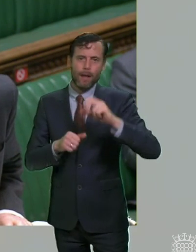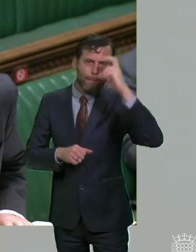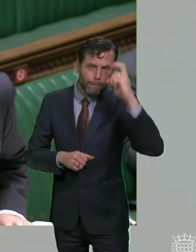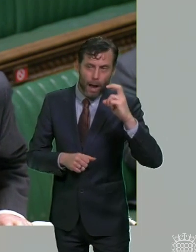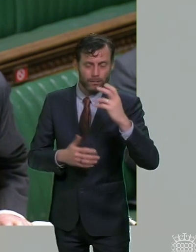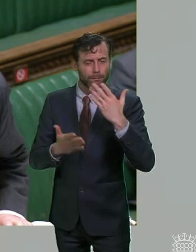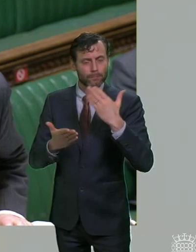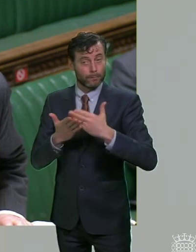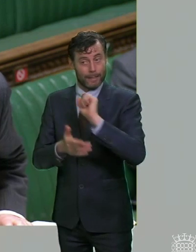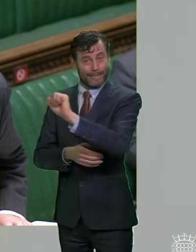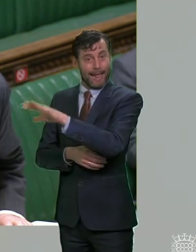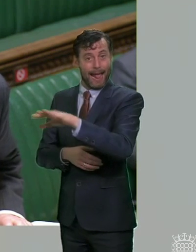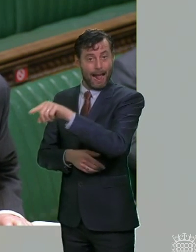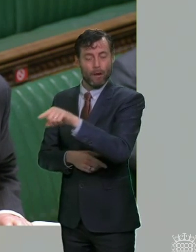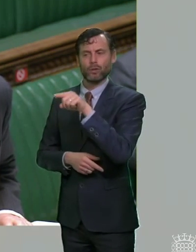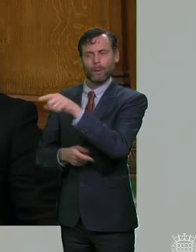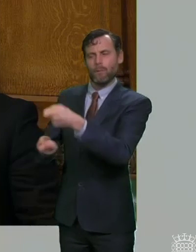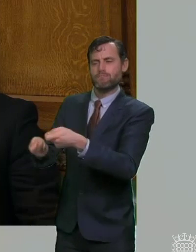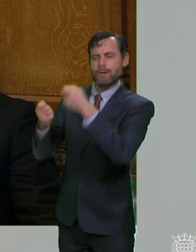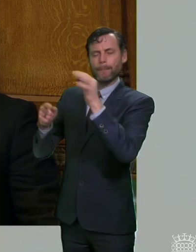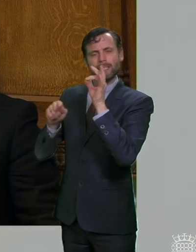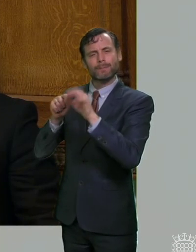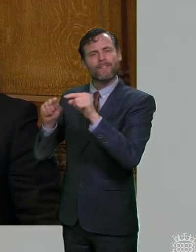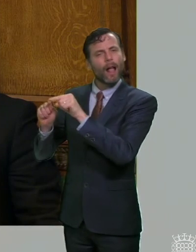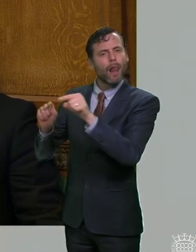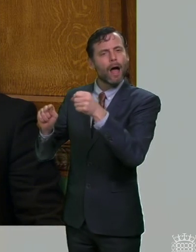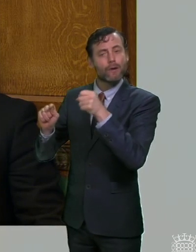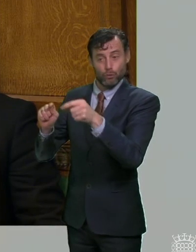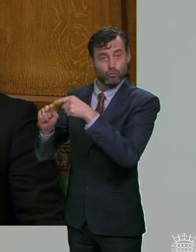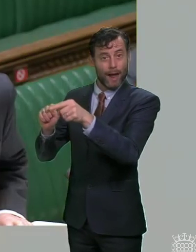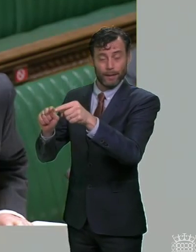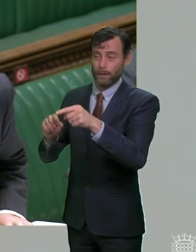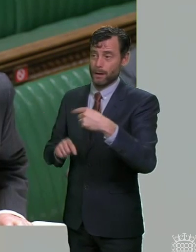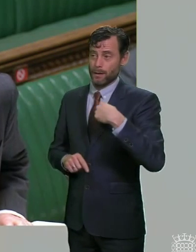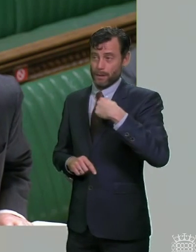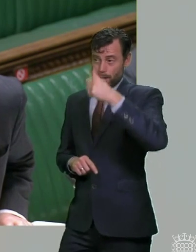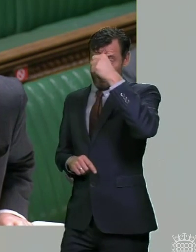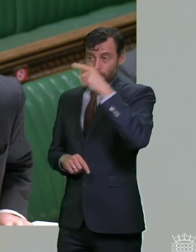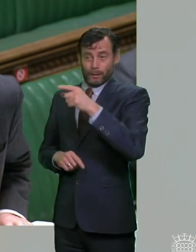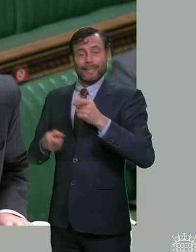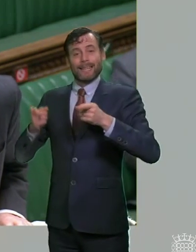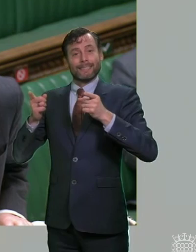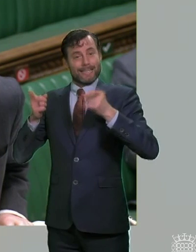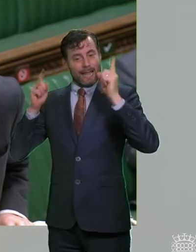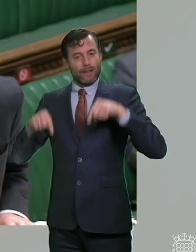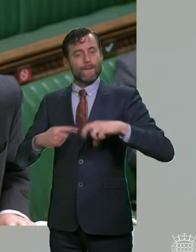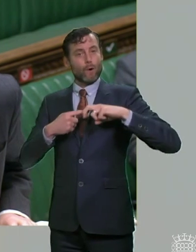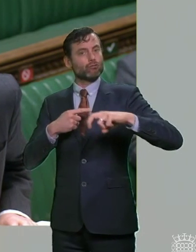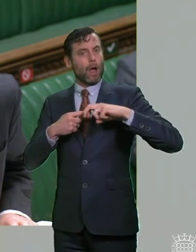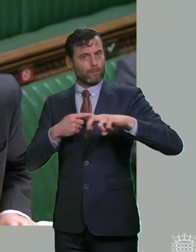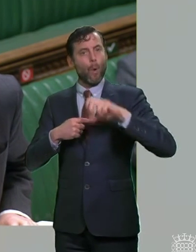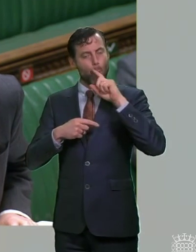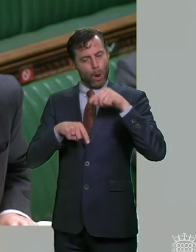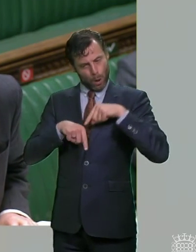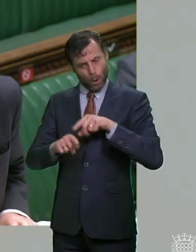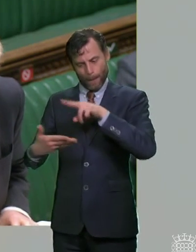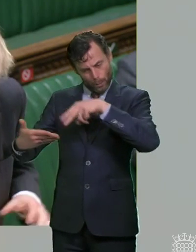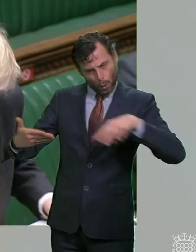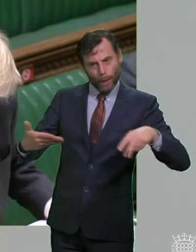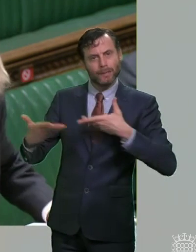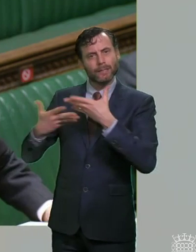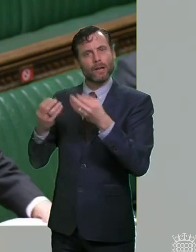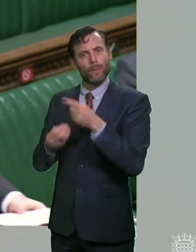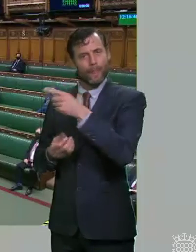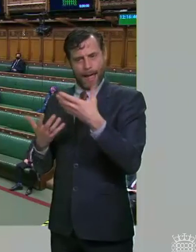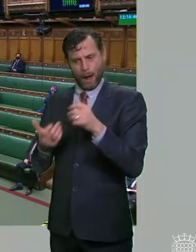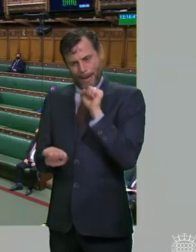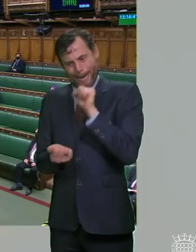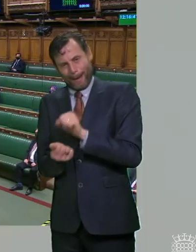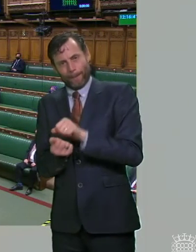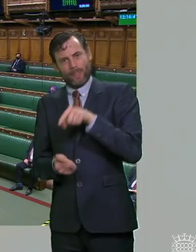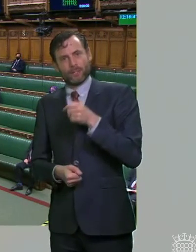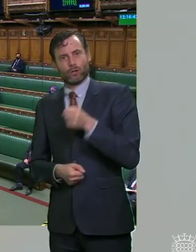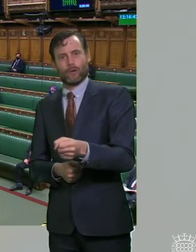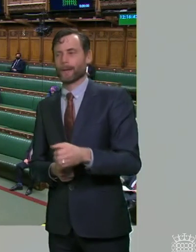The particular line that he advocates is, I know, one of great interest to my right honourable Friend the Secretary of State for Transport, and I will make sure that he has a chance to discuss it personally with my honourable Friend.